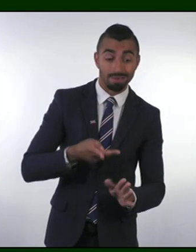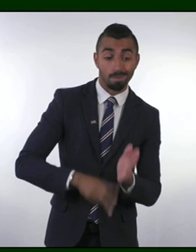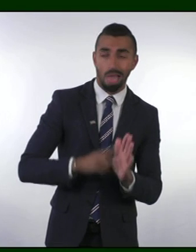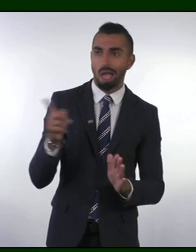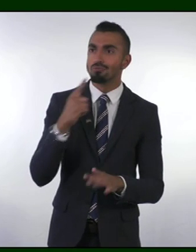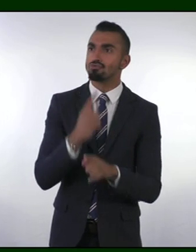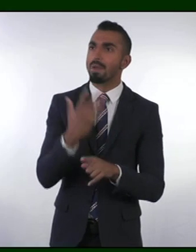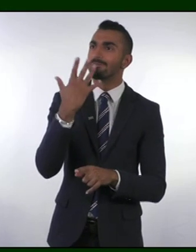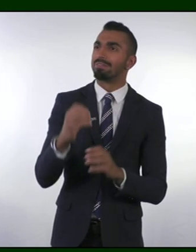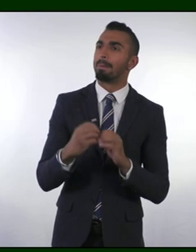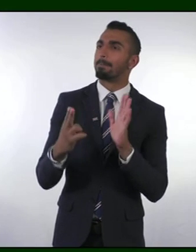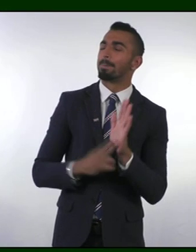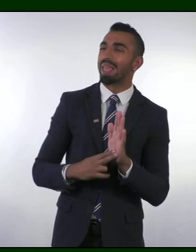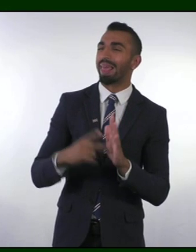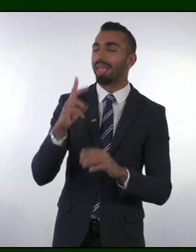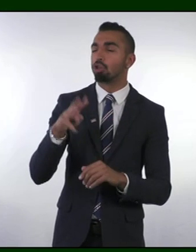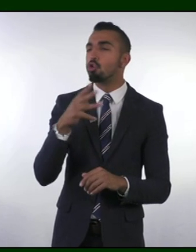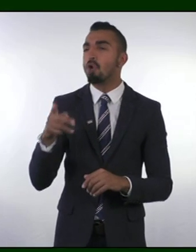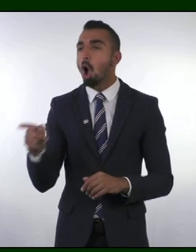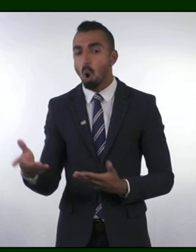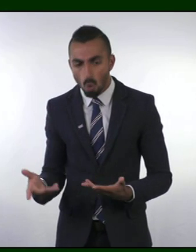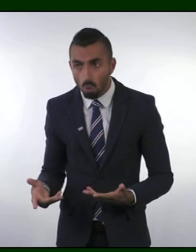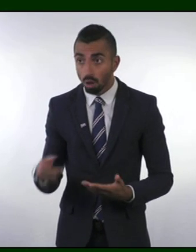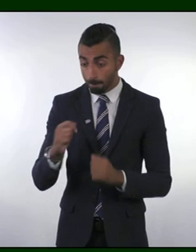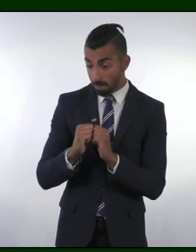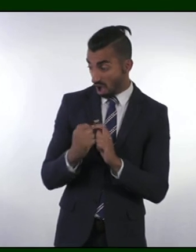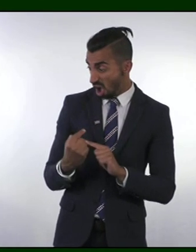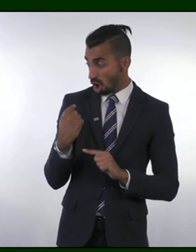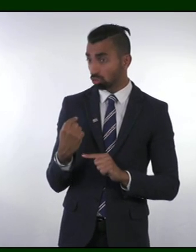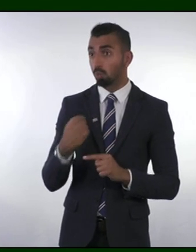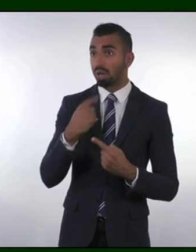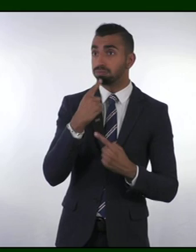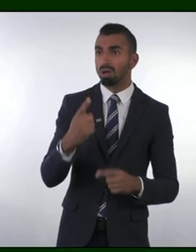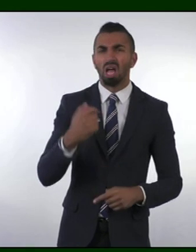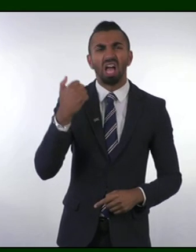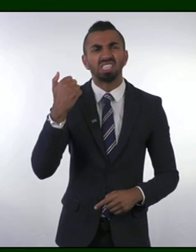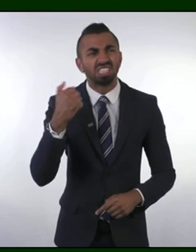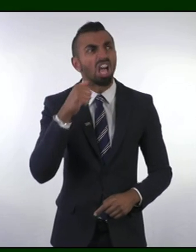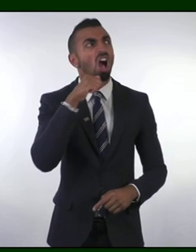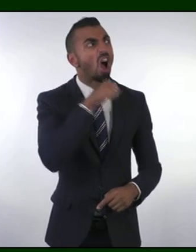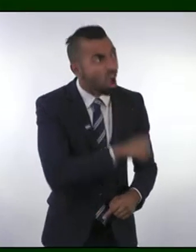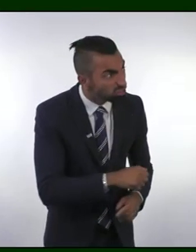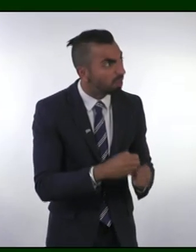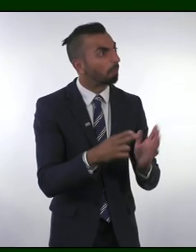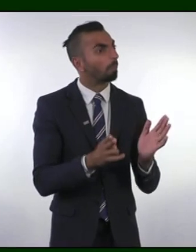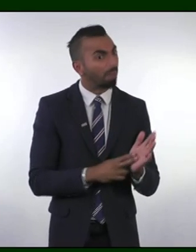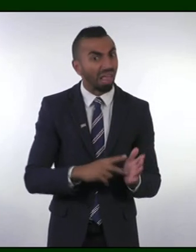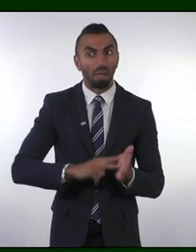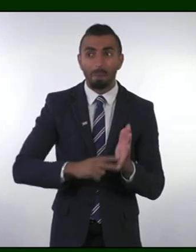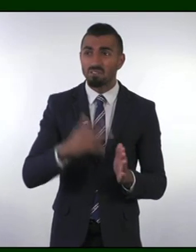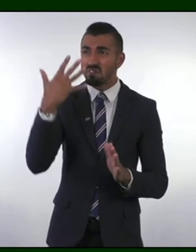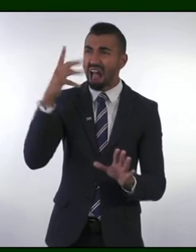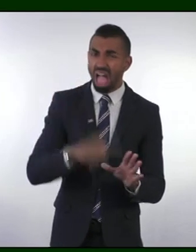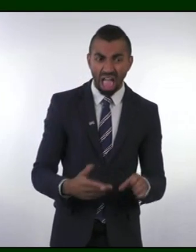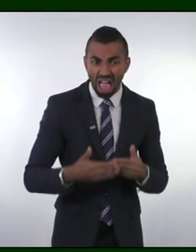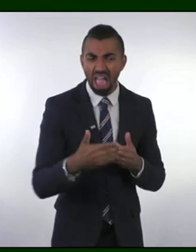In March, we unveiled a £640 billion investment plan for the next five years.